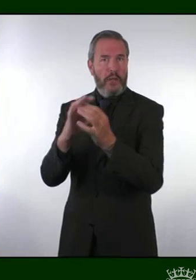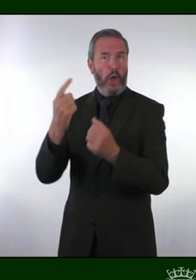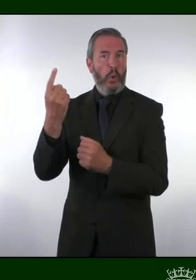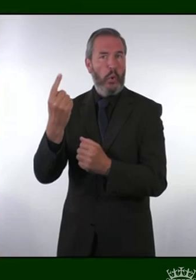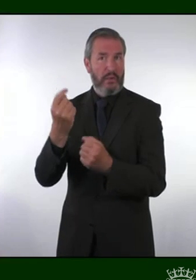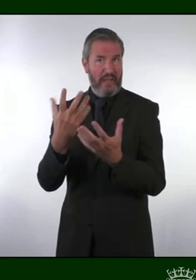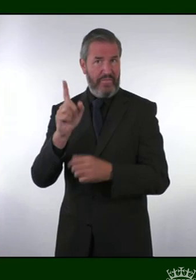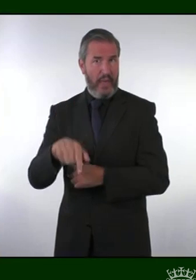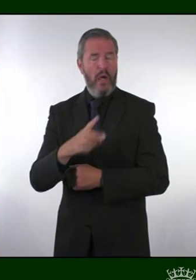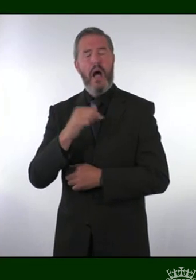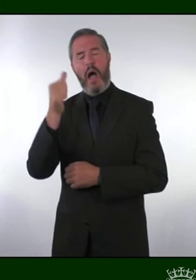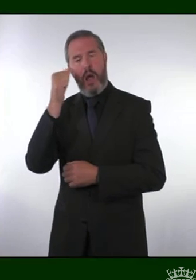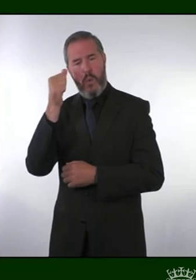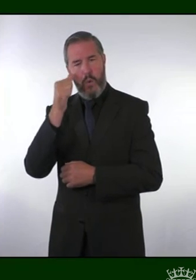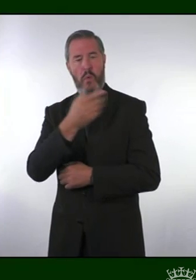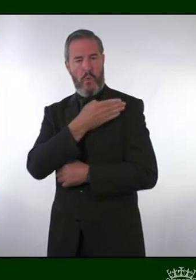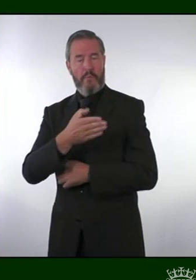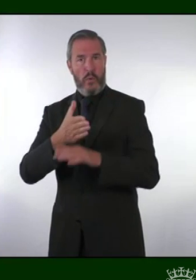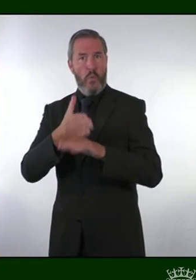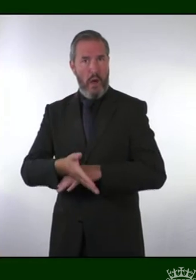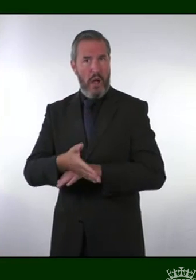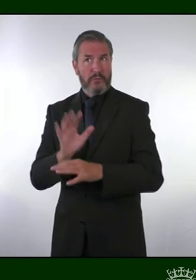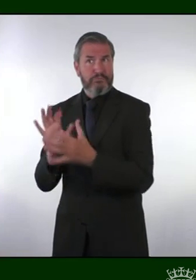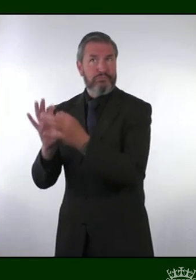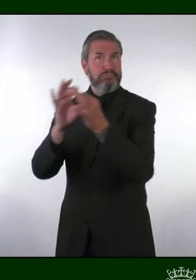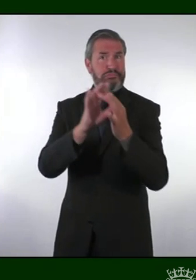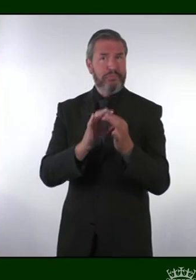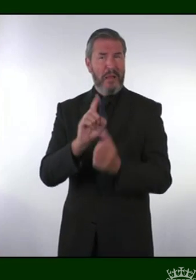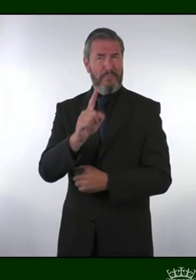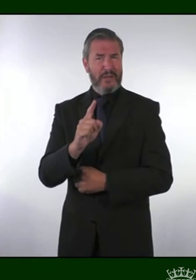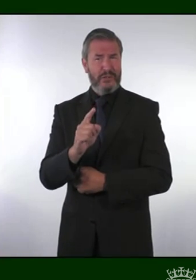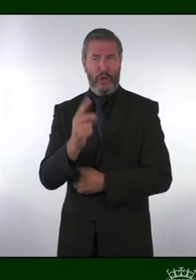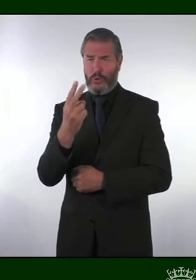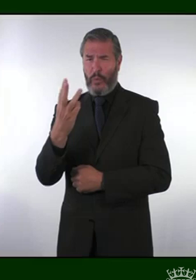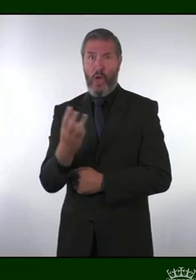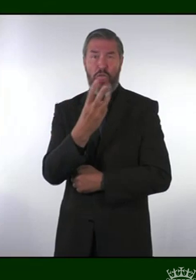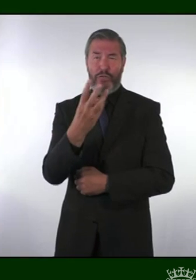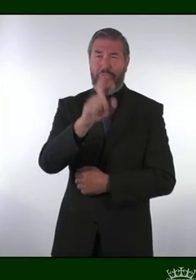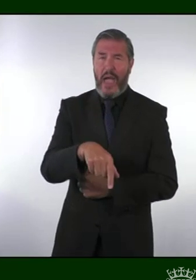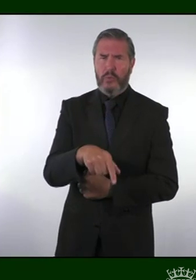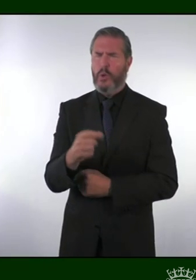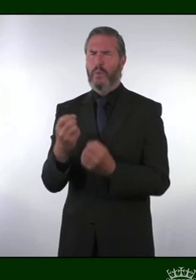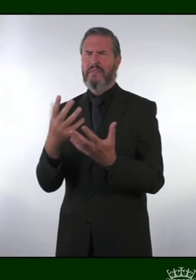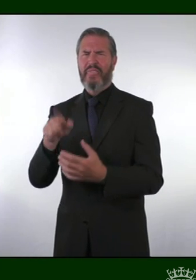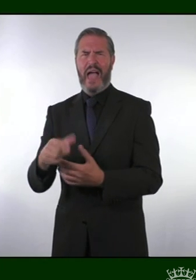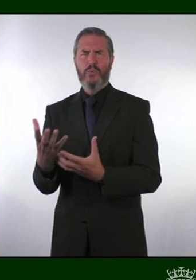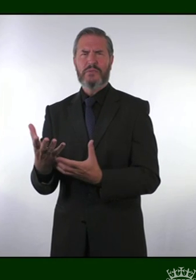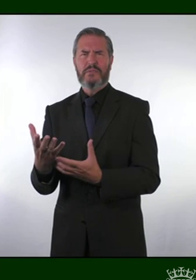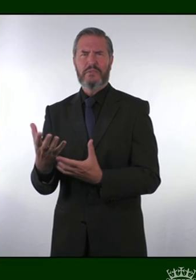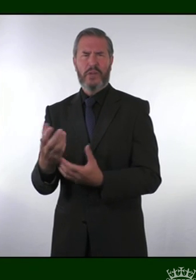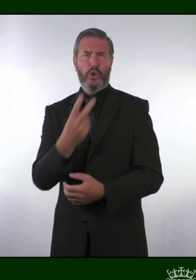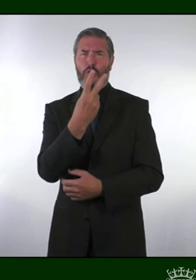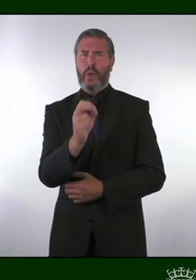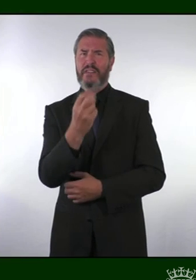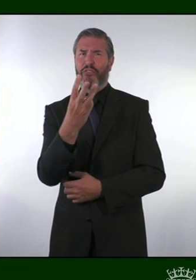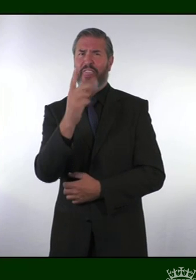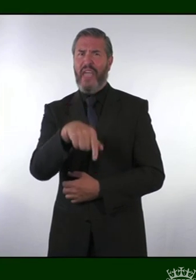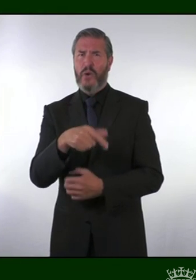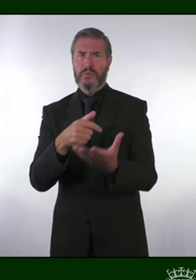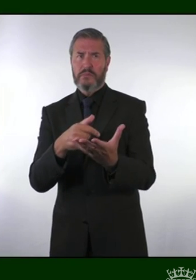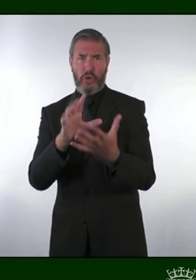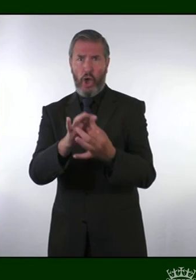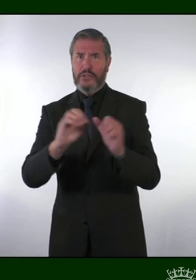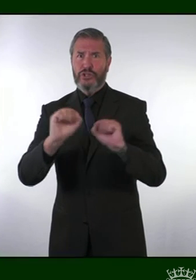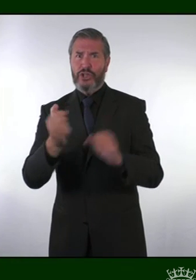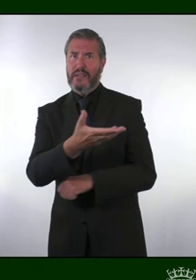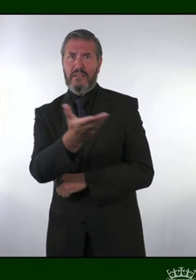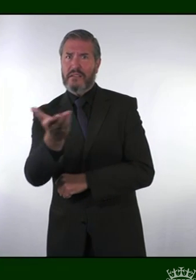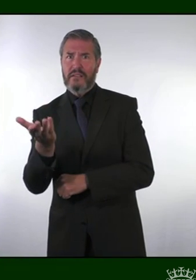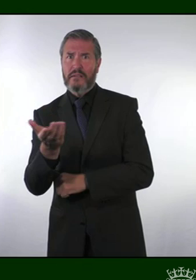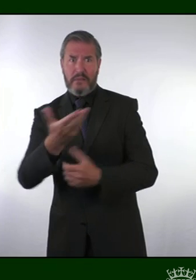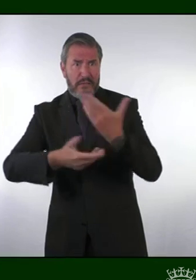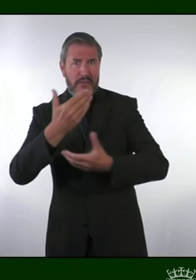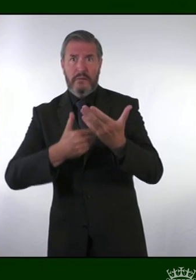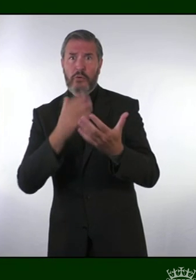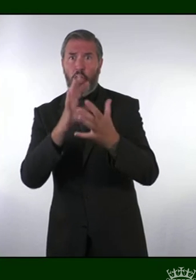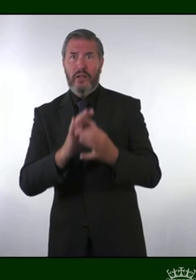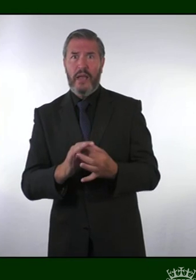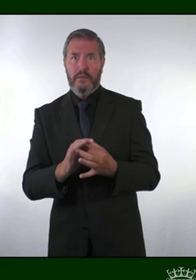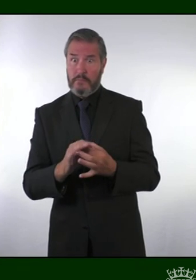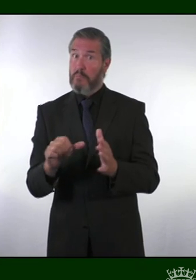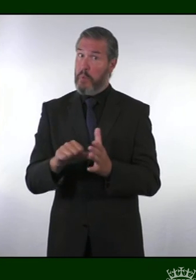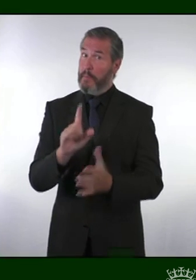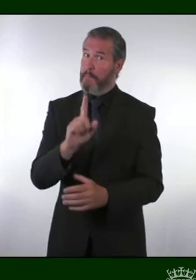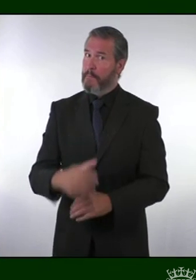I recognise the hard work that has gone into this, but if two thirds of those with covid-19 are not being reached and asked to provide contact details, there is a big problem, isn’t there?